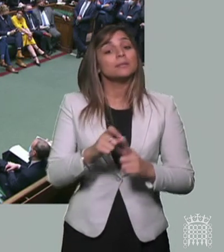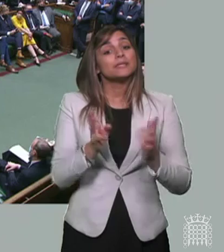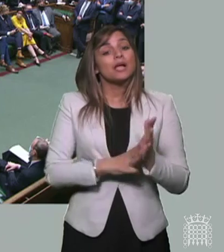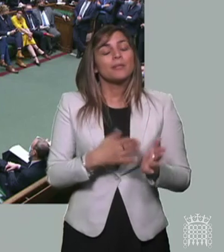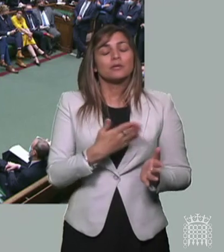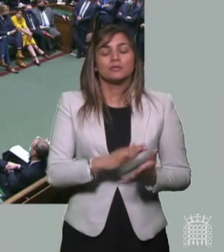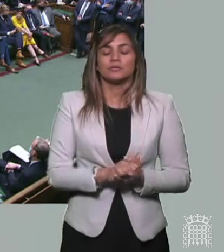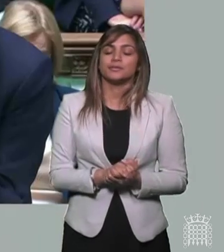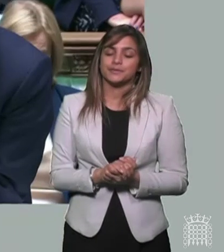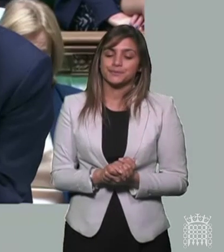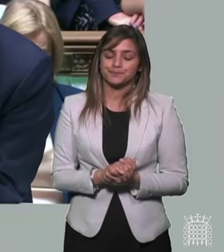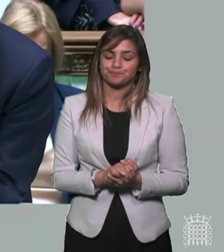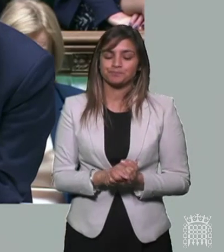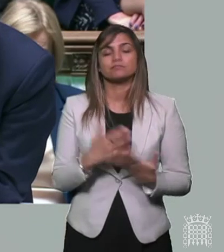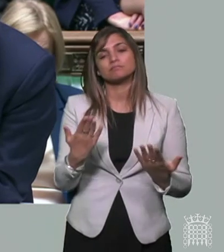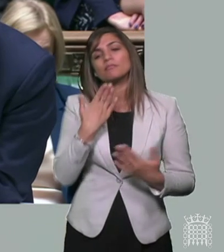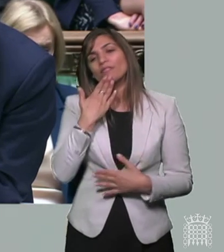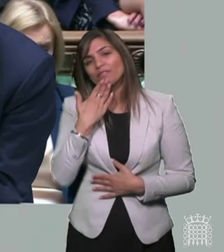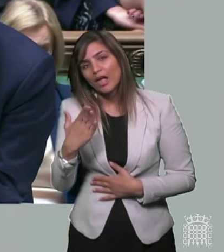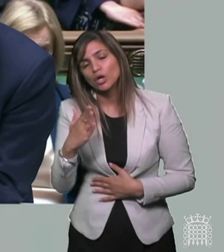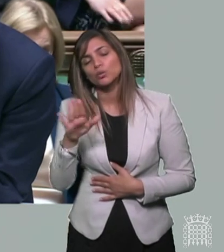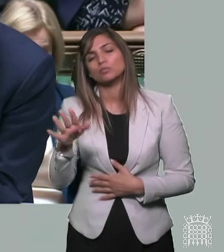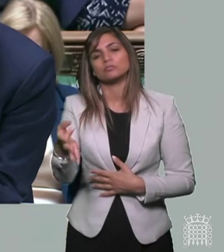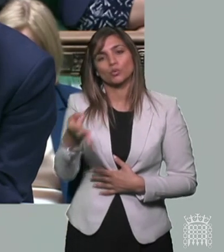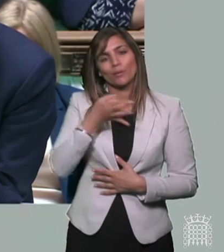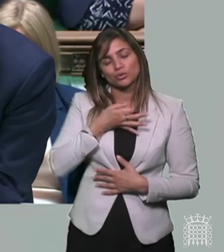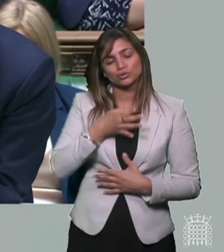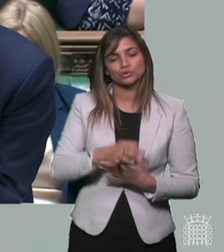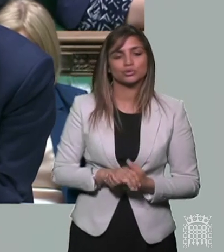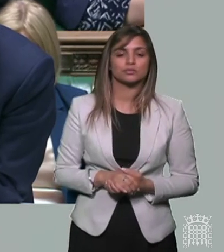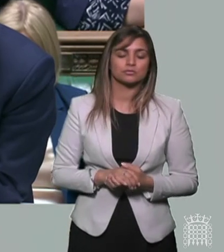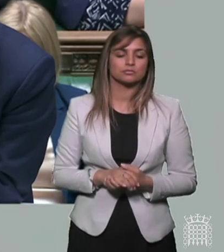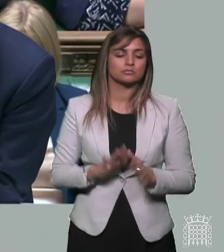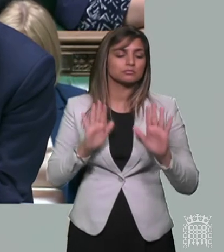I thank the right honourable Gentleman for his question.